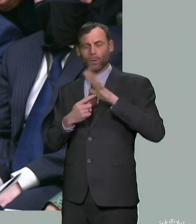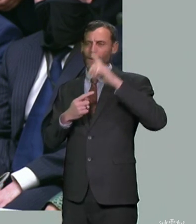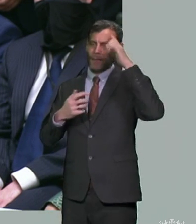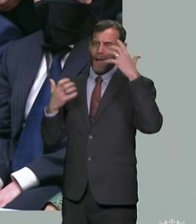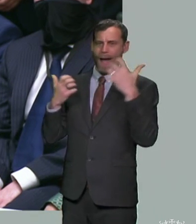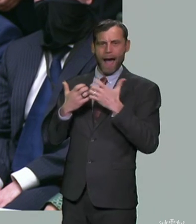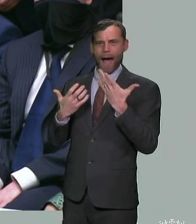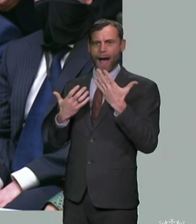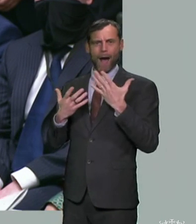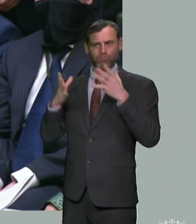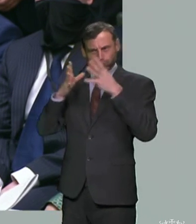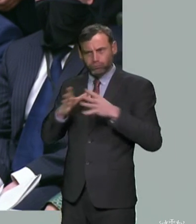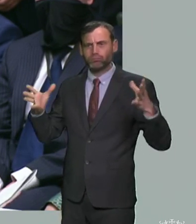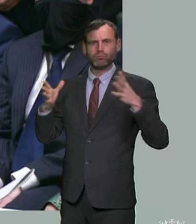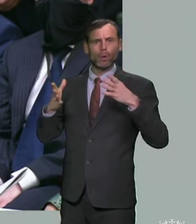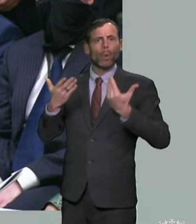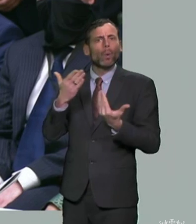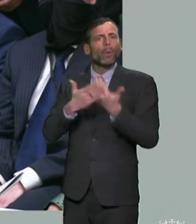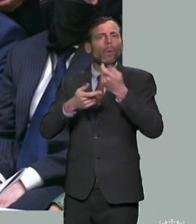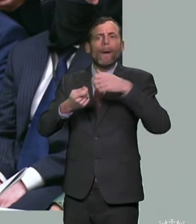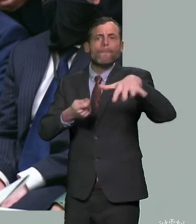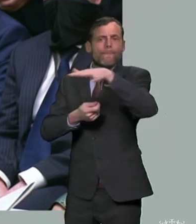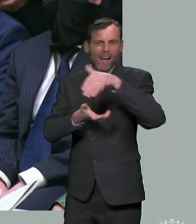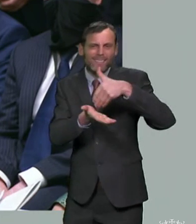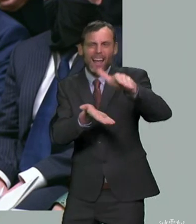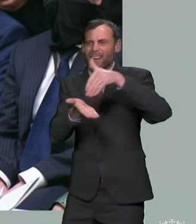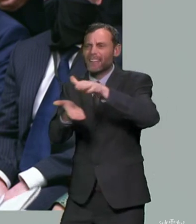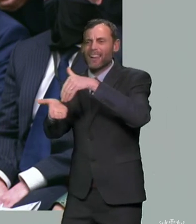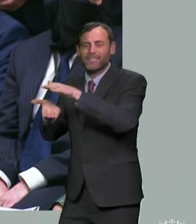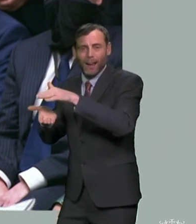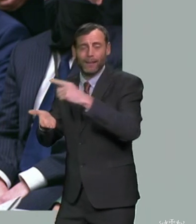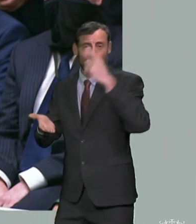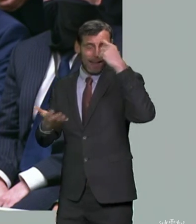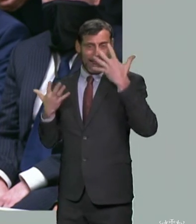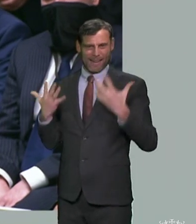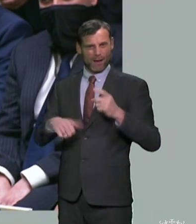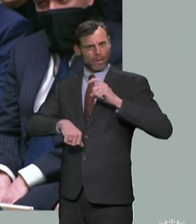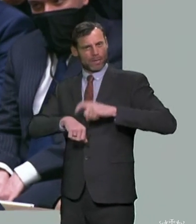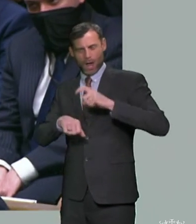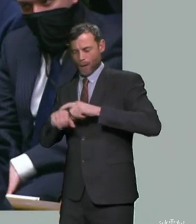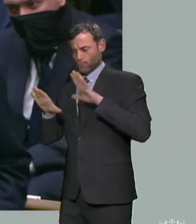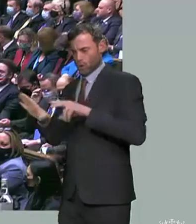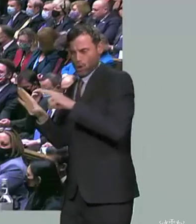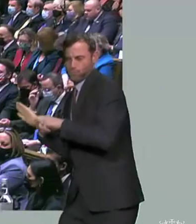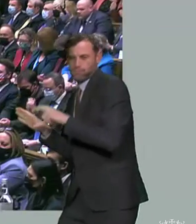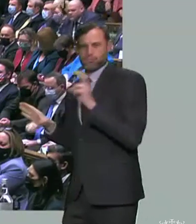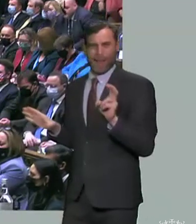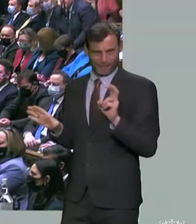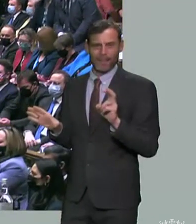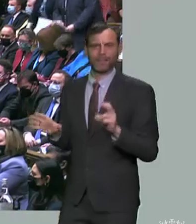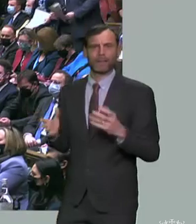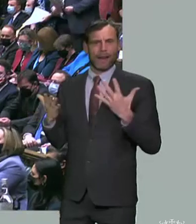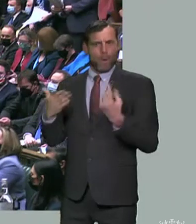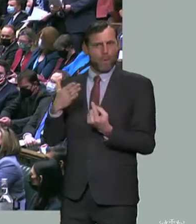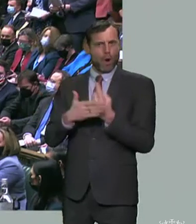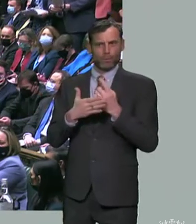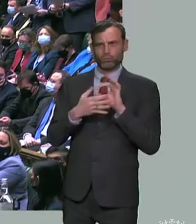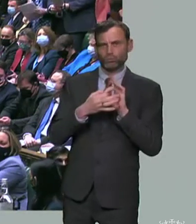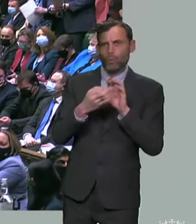What steps is he taking to help Fylde businesses to make the most of Brexit and maximise their export potential?